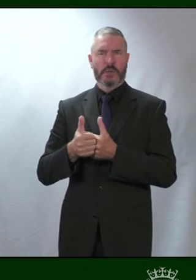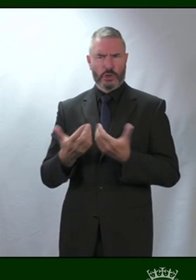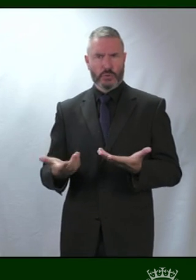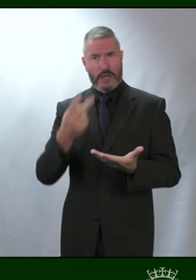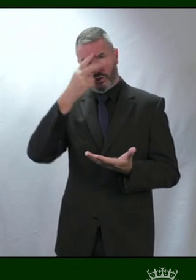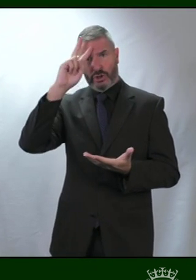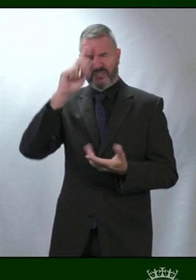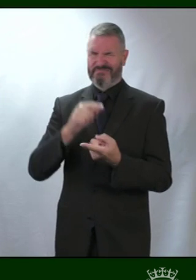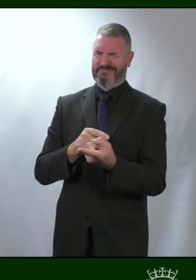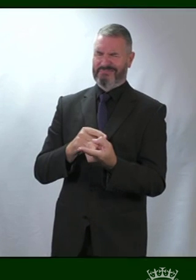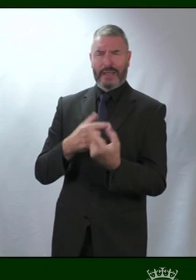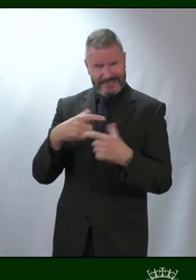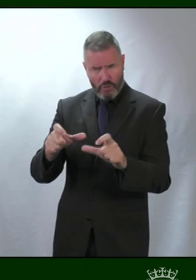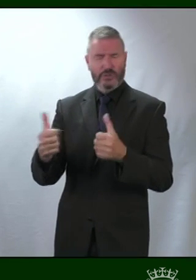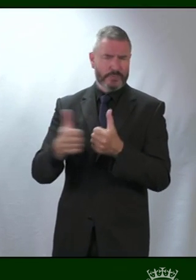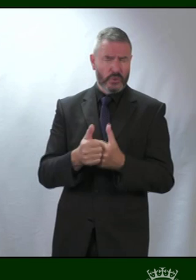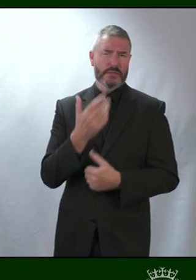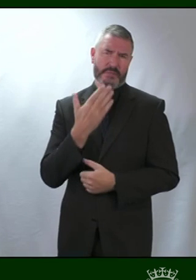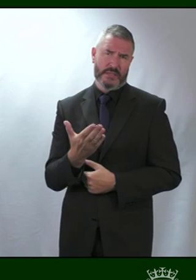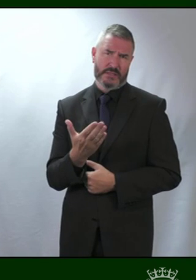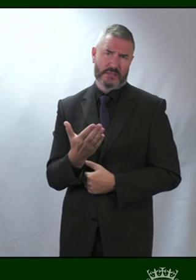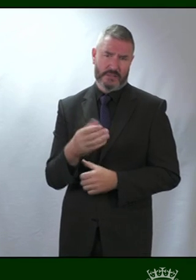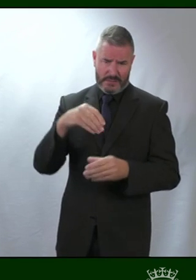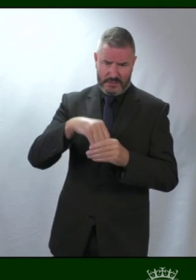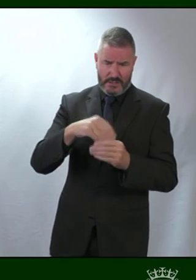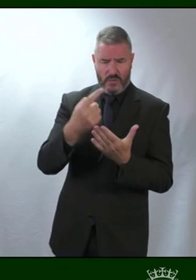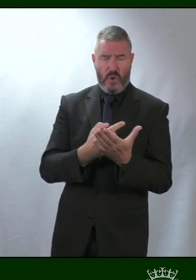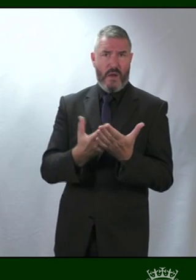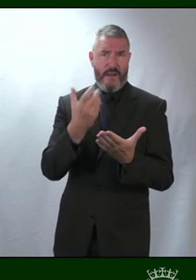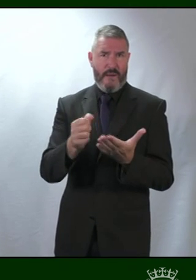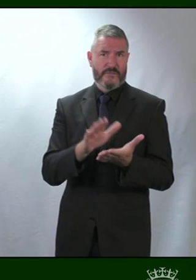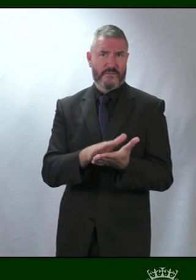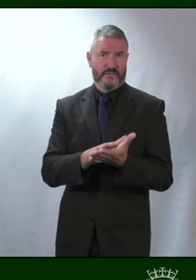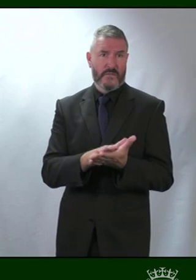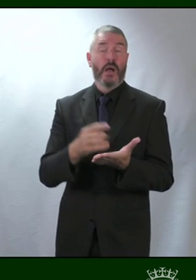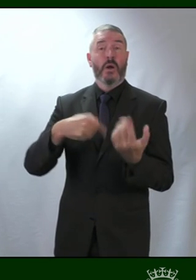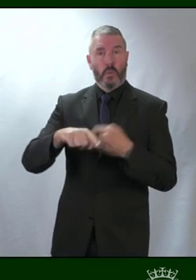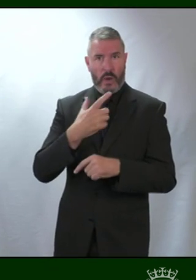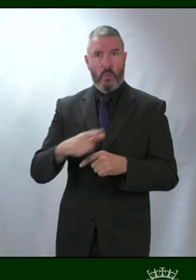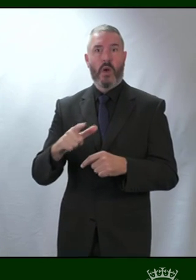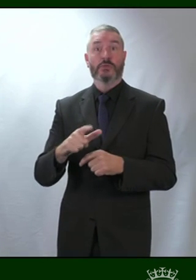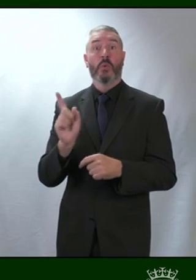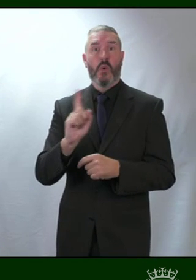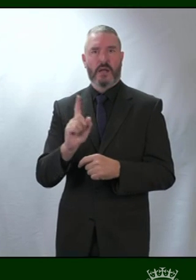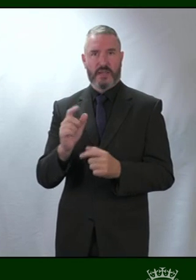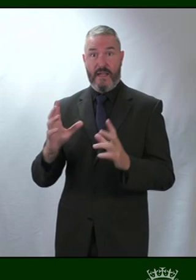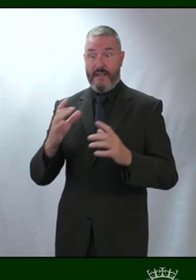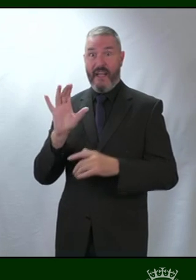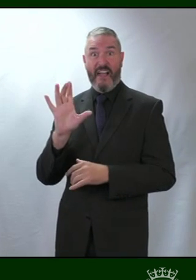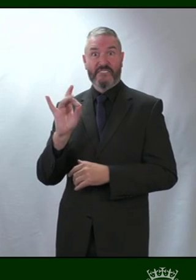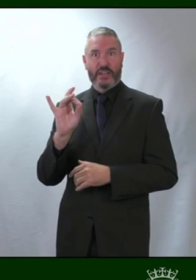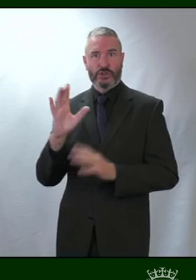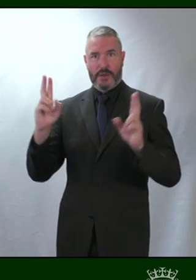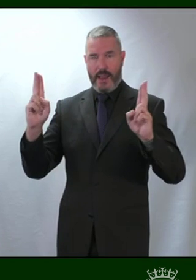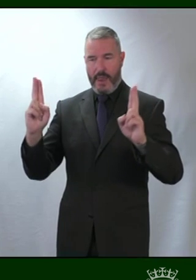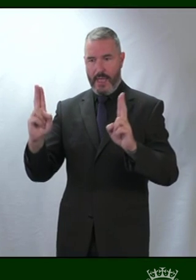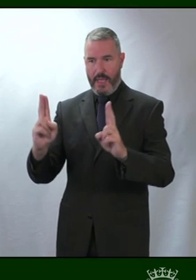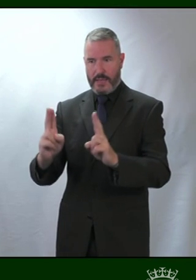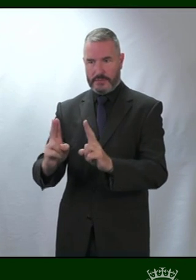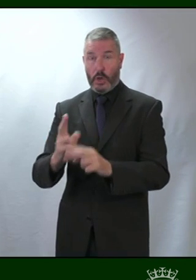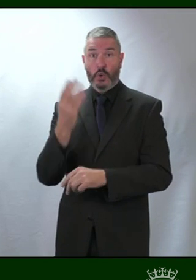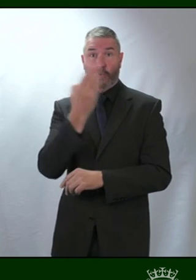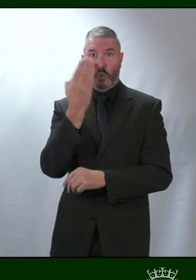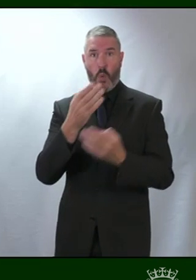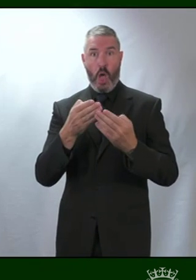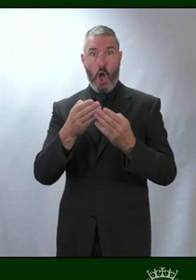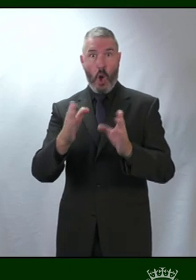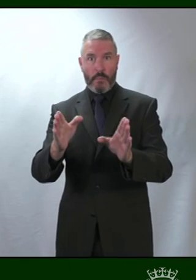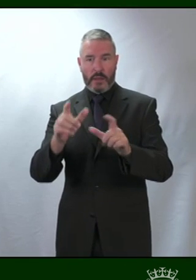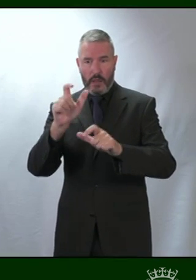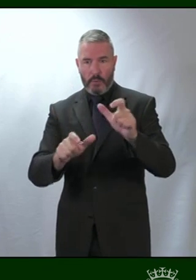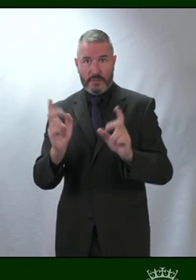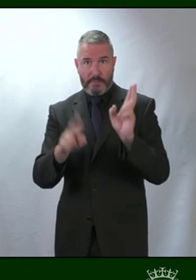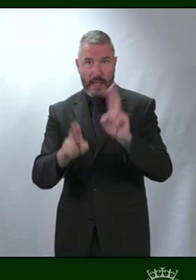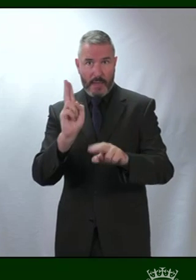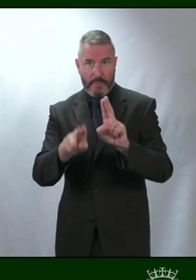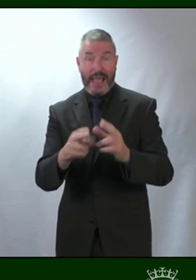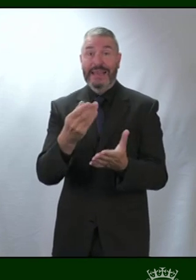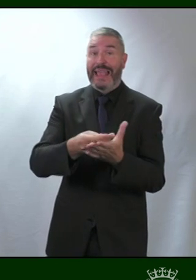I hope he continues to support them. The essence of what we are saying is that we want to depress the virus but keep pupils in school and keep our economy moving.